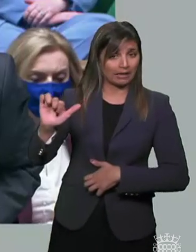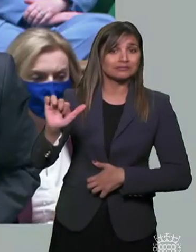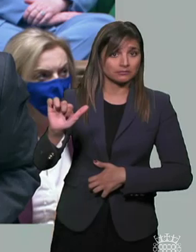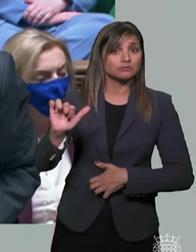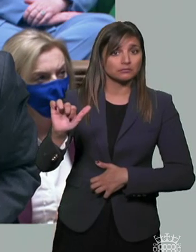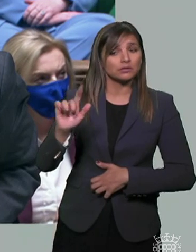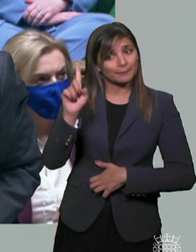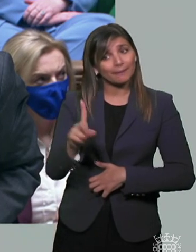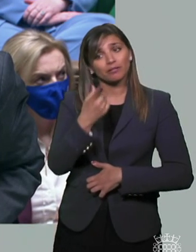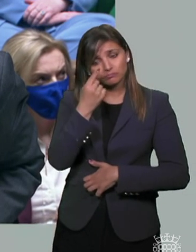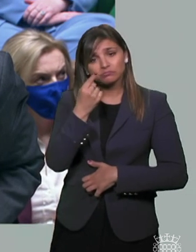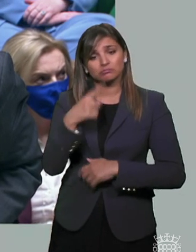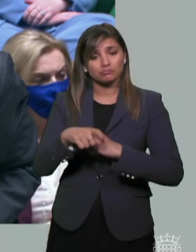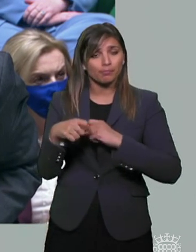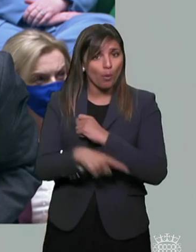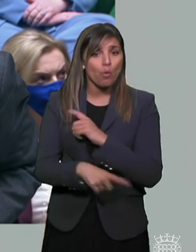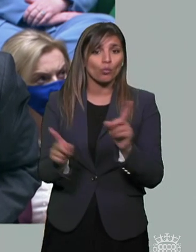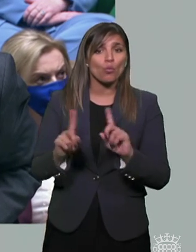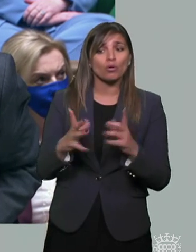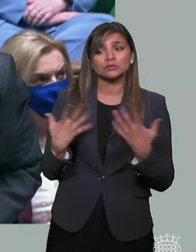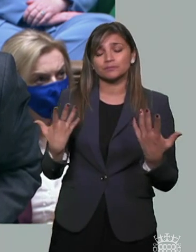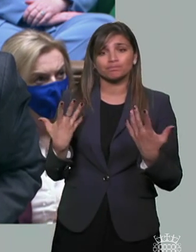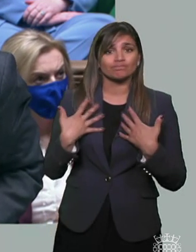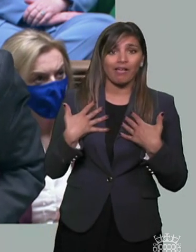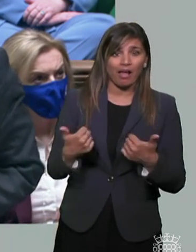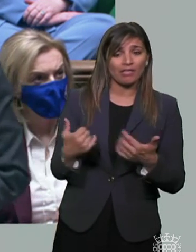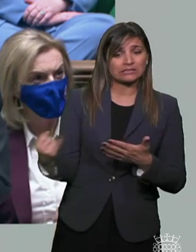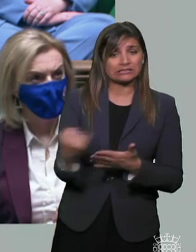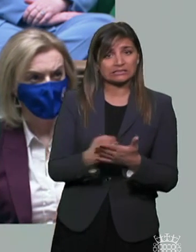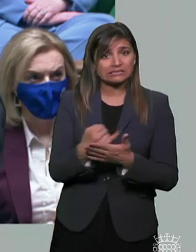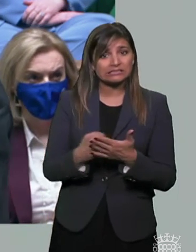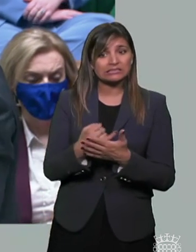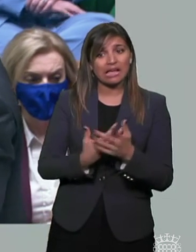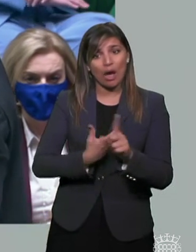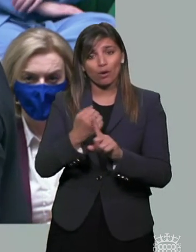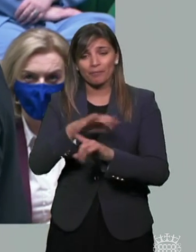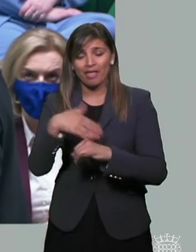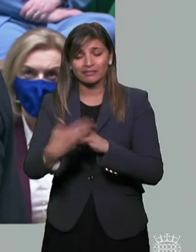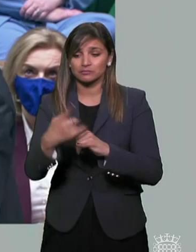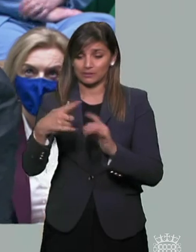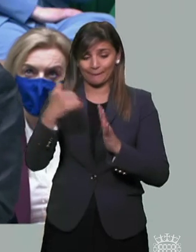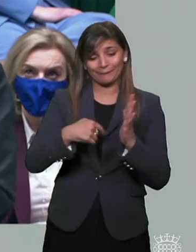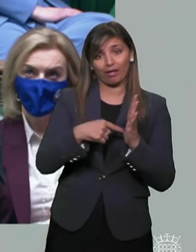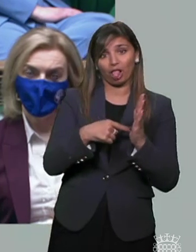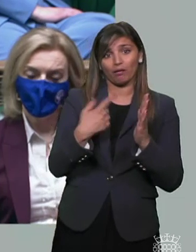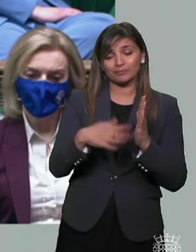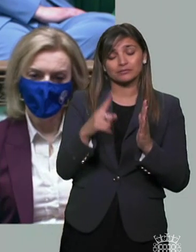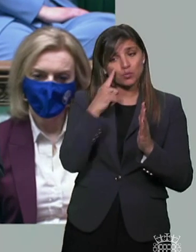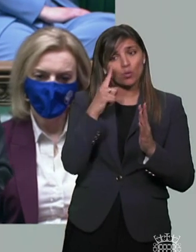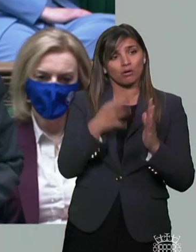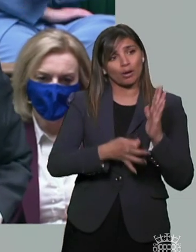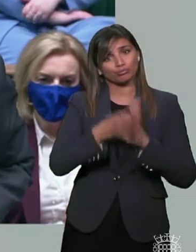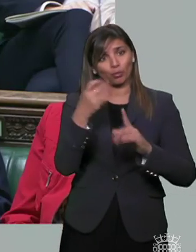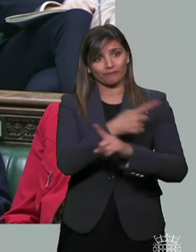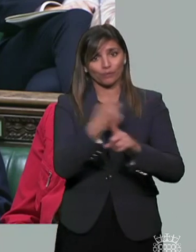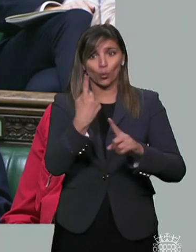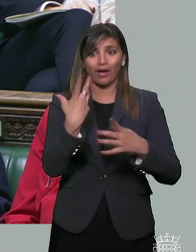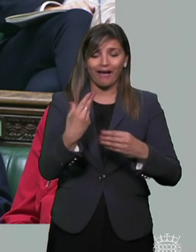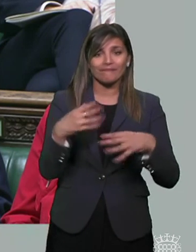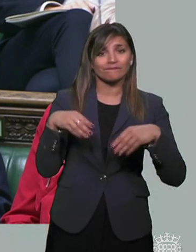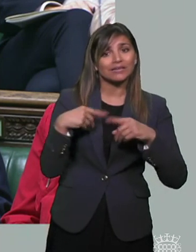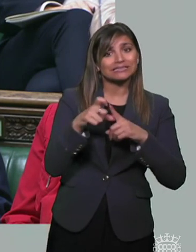They can have poorer health outcomes, but I know that the Bill aims to improve life outcomes for people with Down’s syndrome.